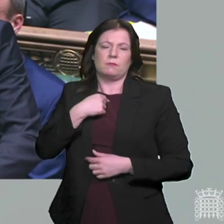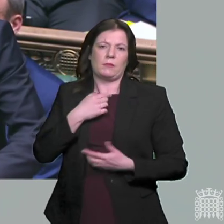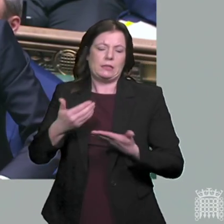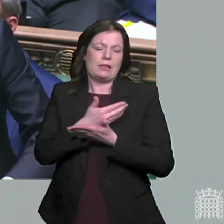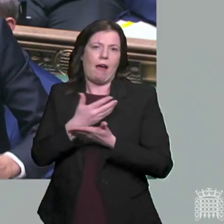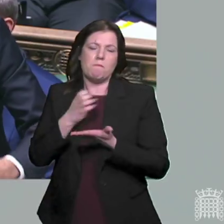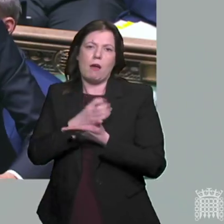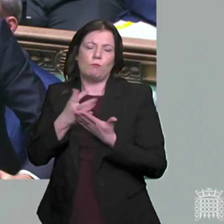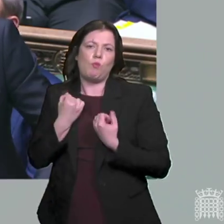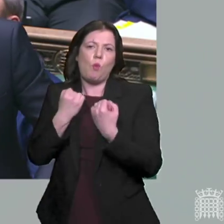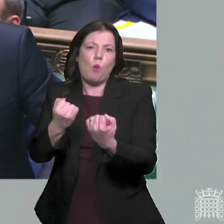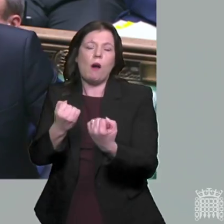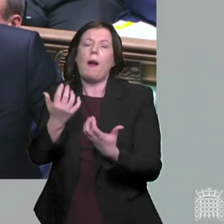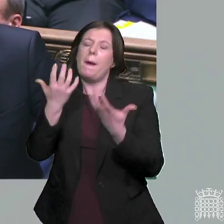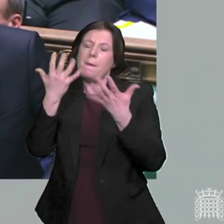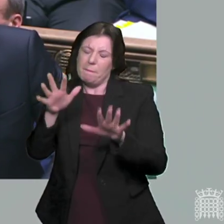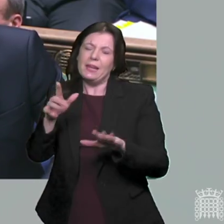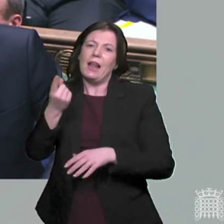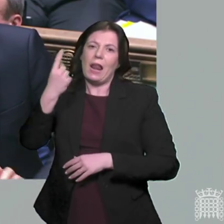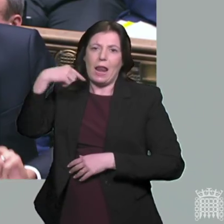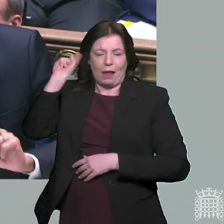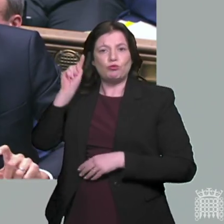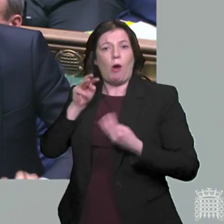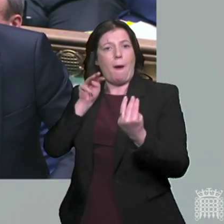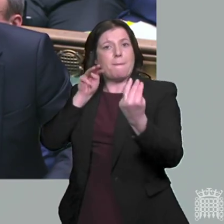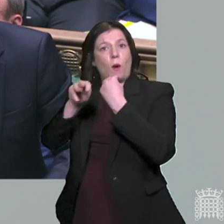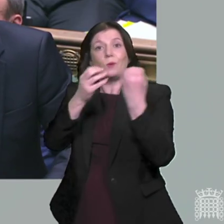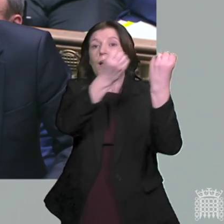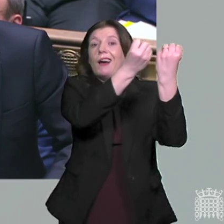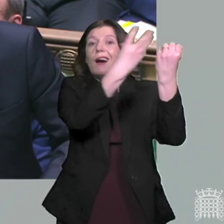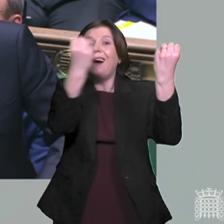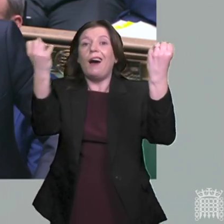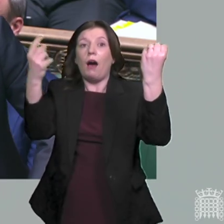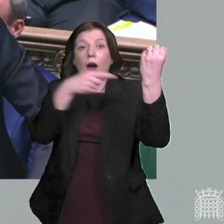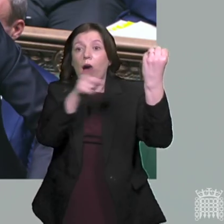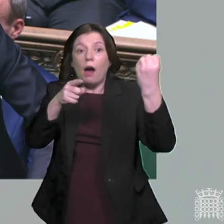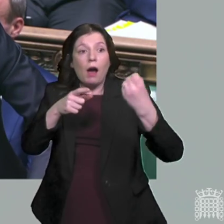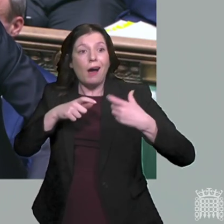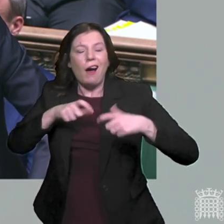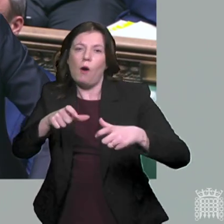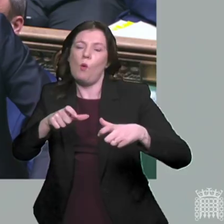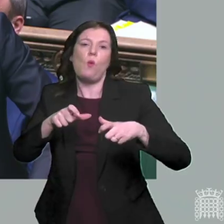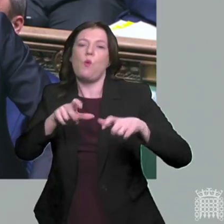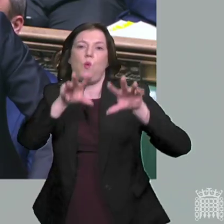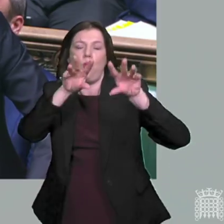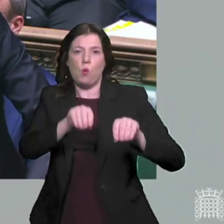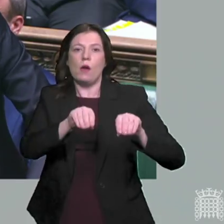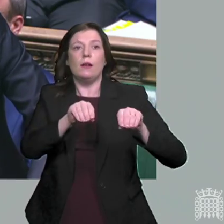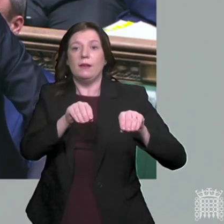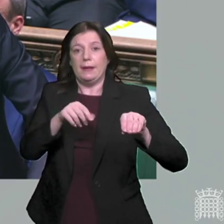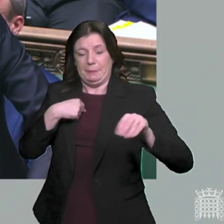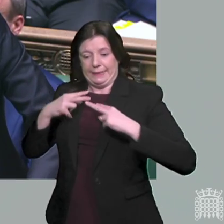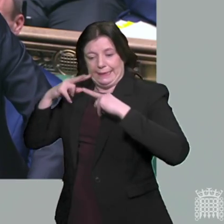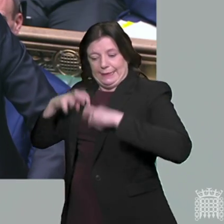Last year, we in fact paused the roll-out of smart motorways not already in construction while we consider the data and next steps.